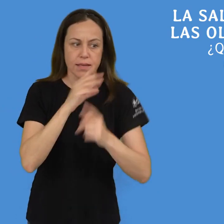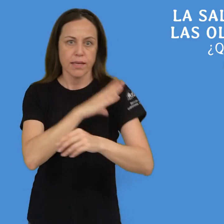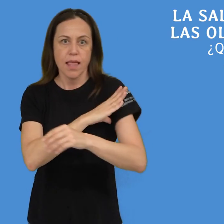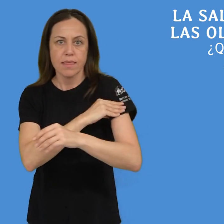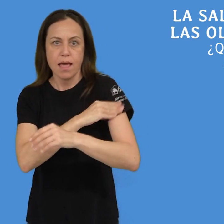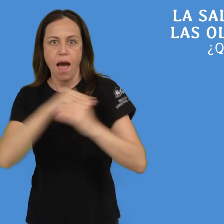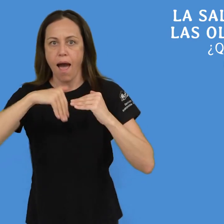tensión